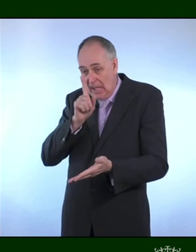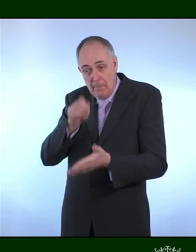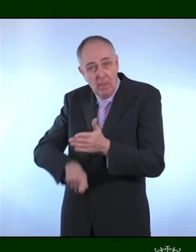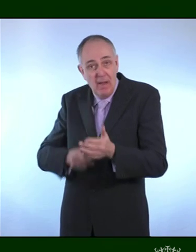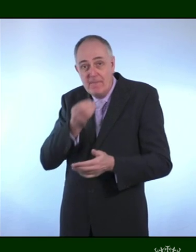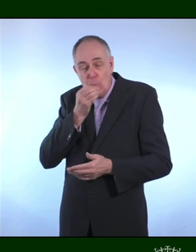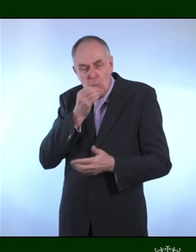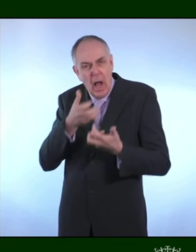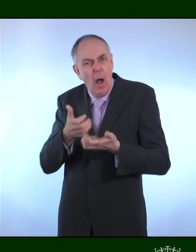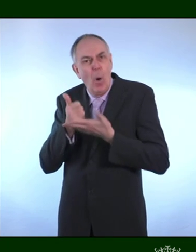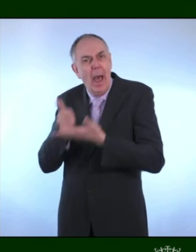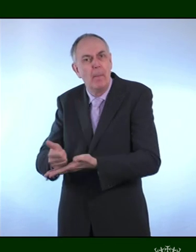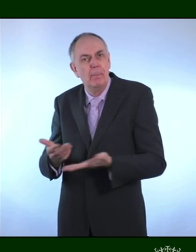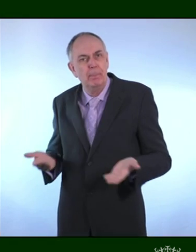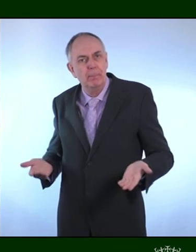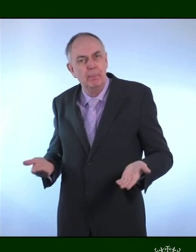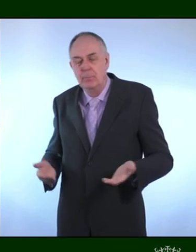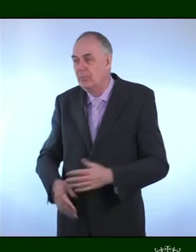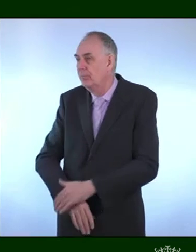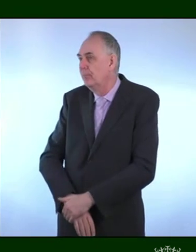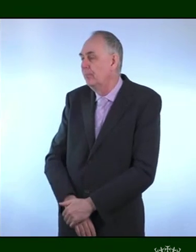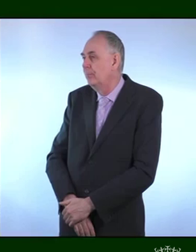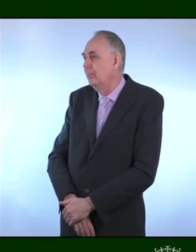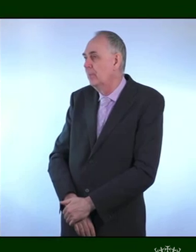What will the Government do to make sure that no family goes hungry?